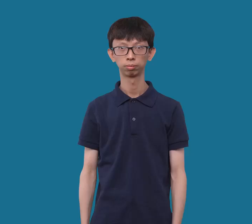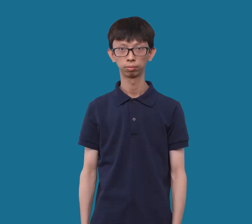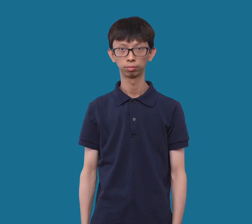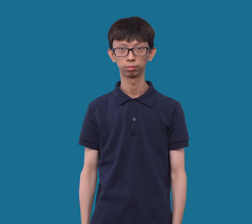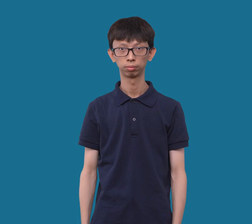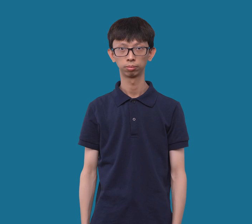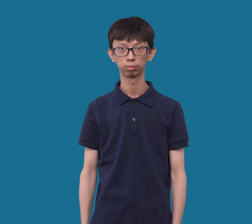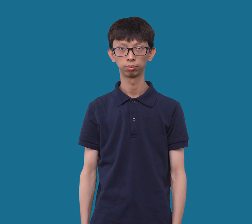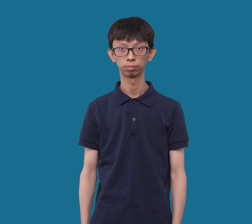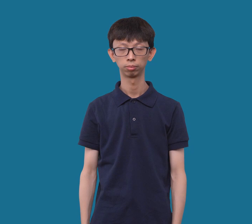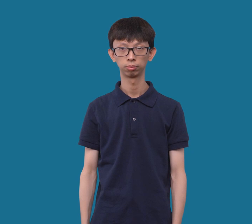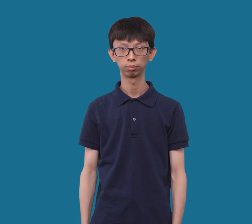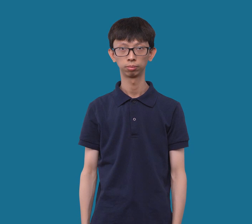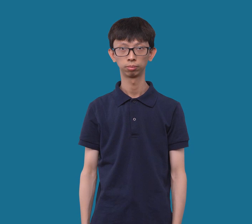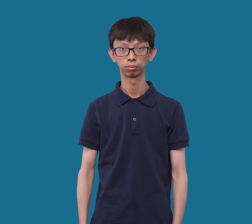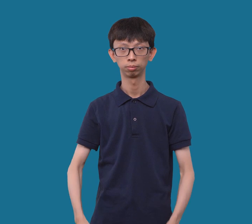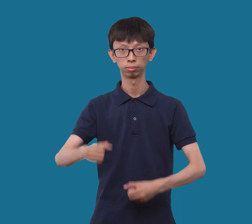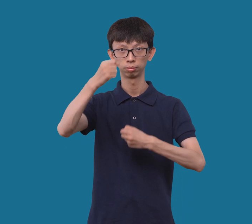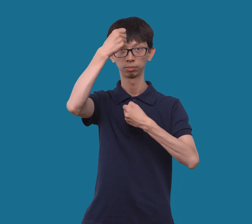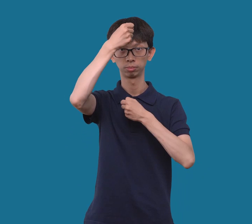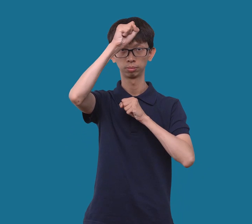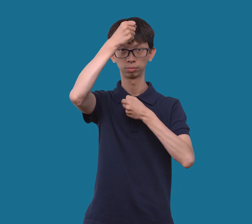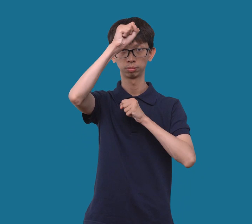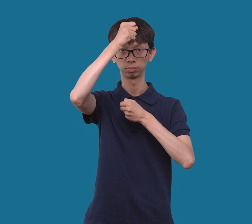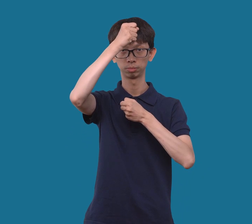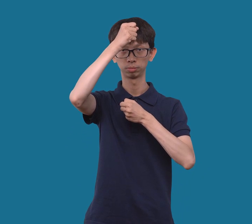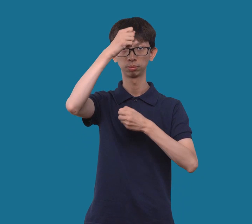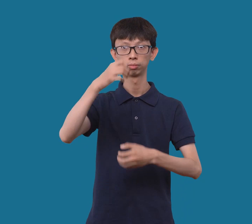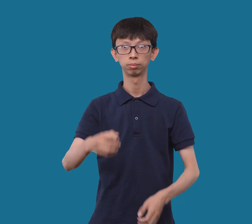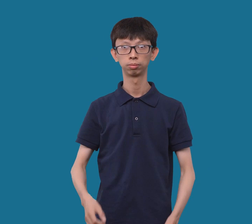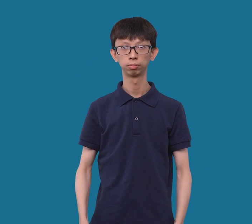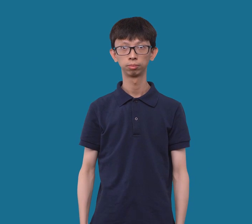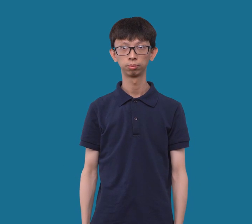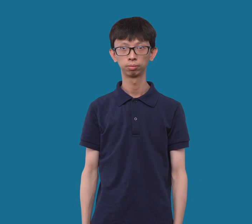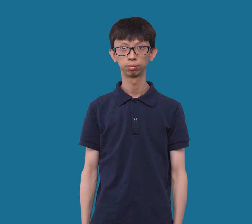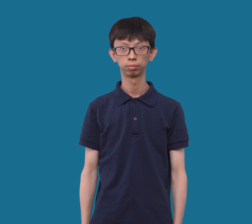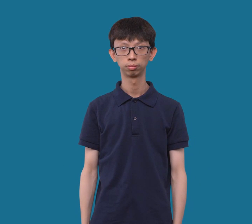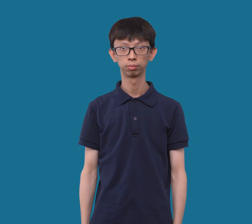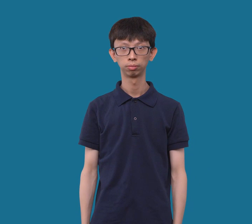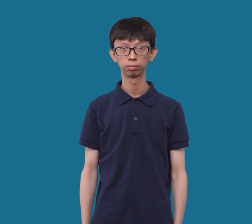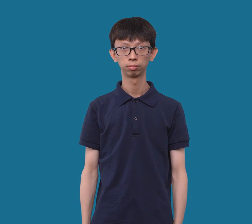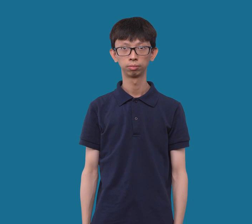Bình Dương